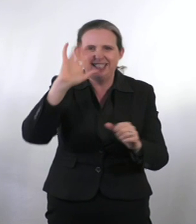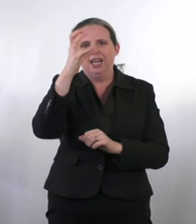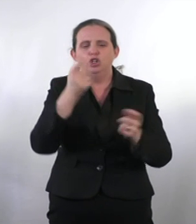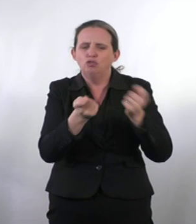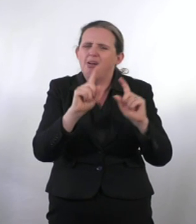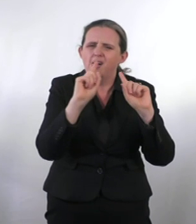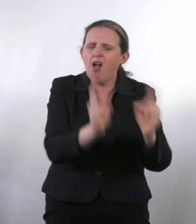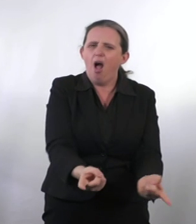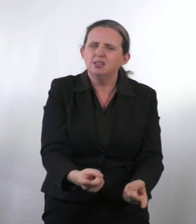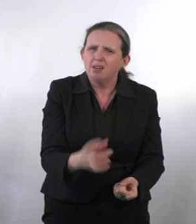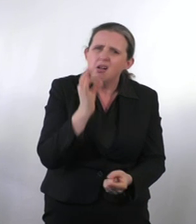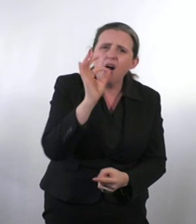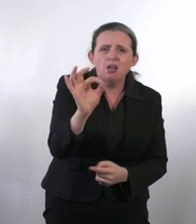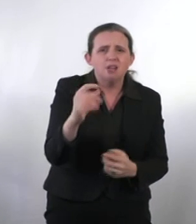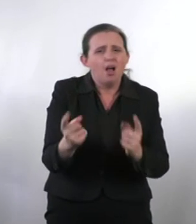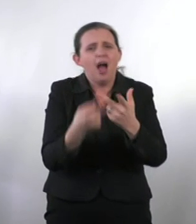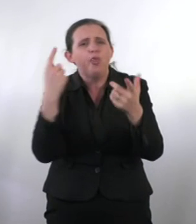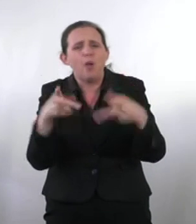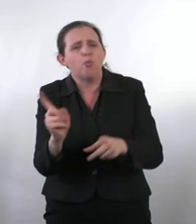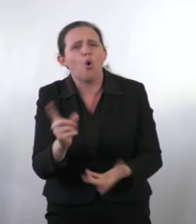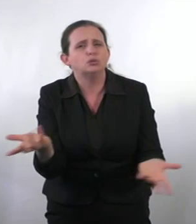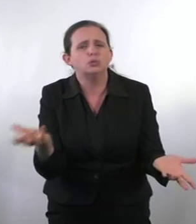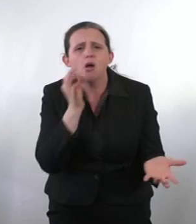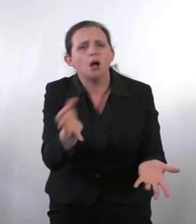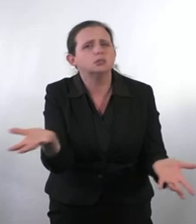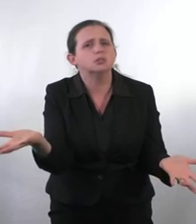How else does he think we could possibly have done it?